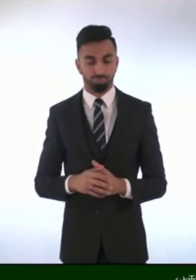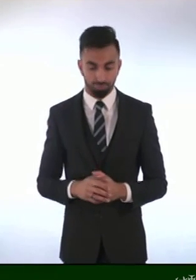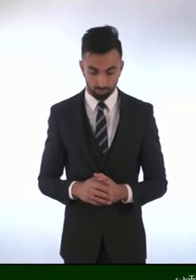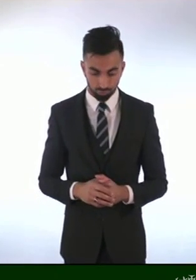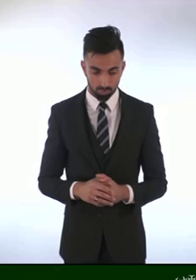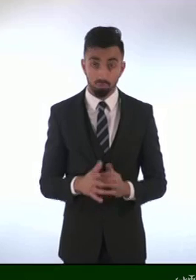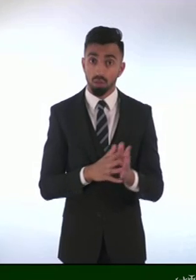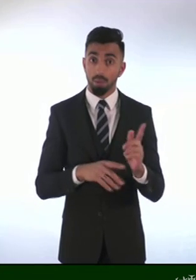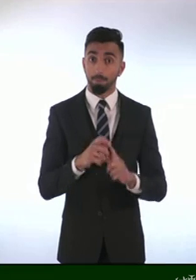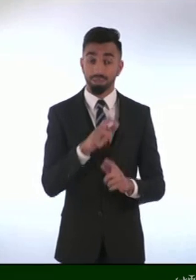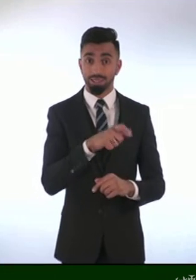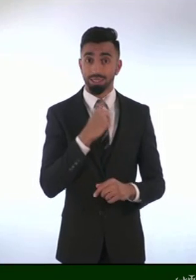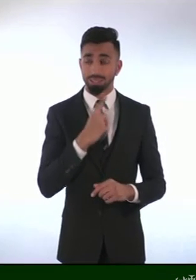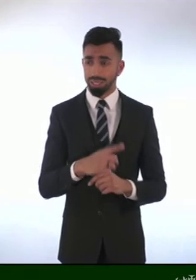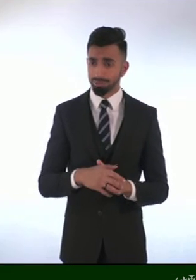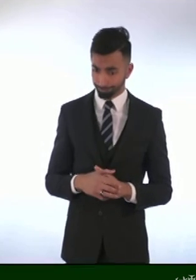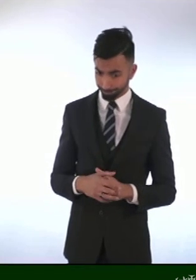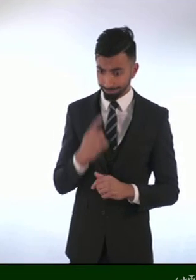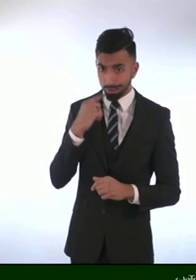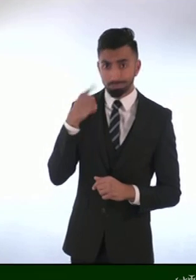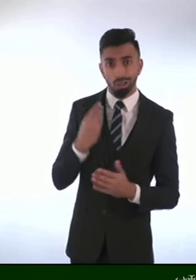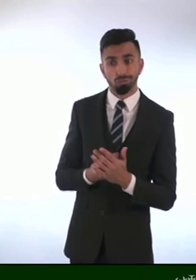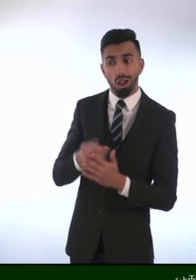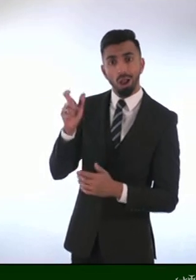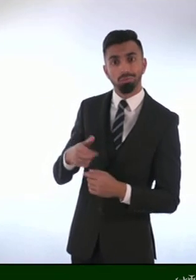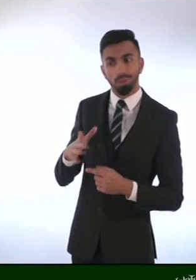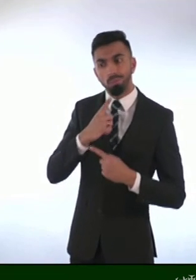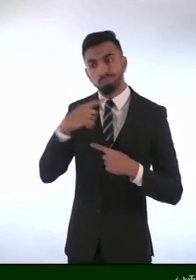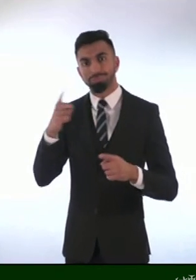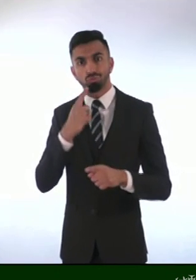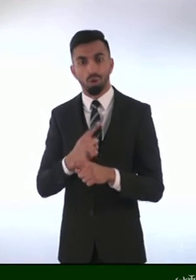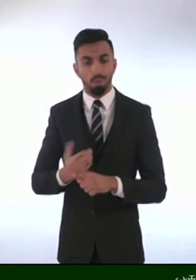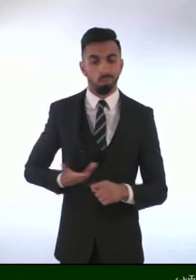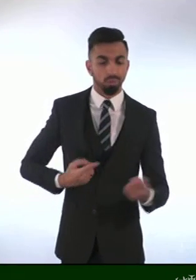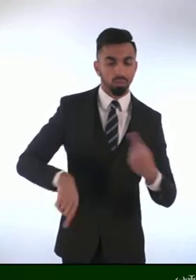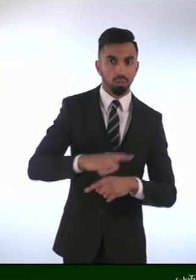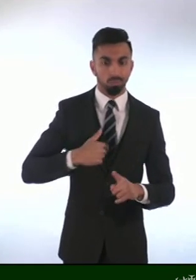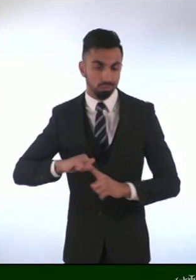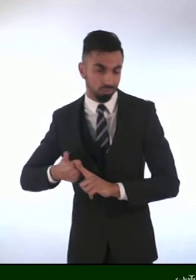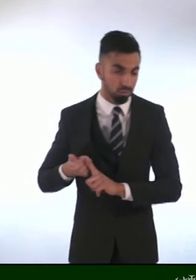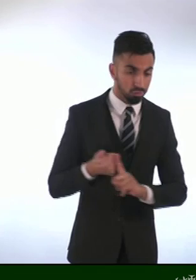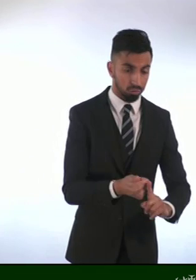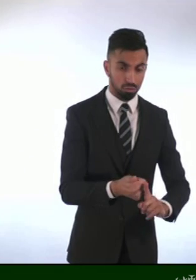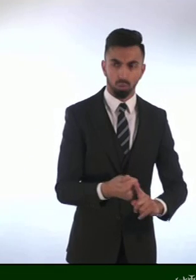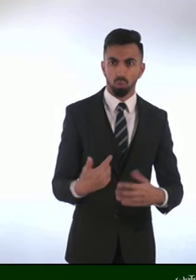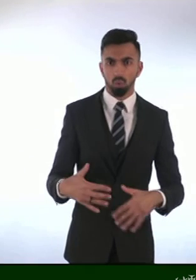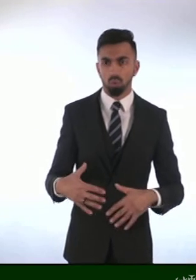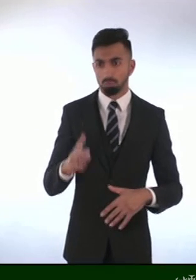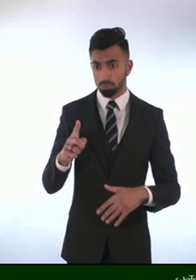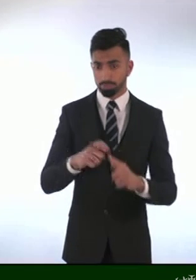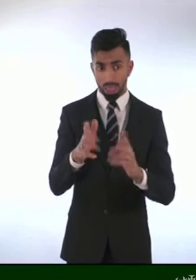Does my right honourable Friend the Prime Minister agree that it is vital that we do whatever we can to get through this as a country?